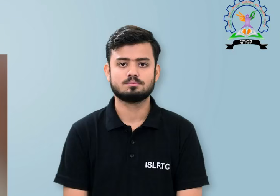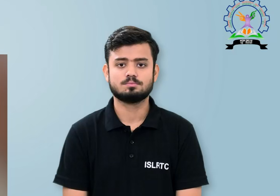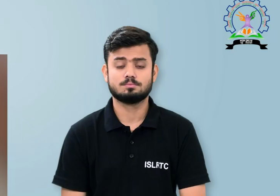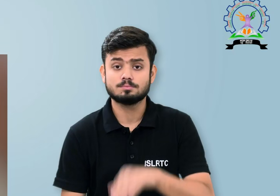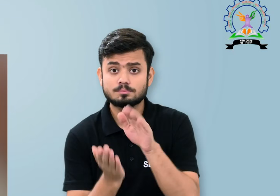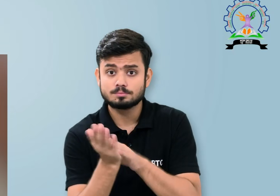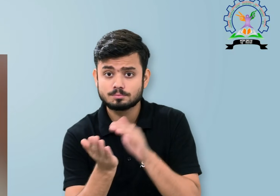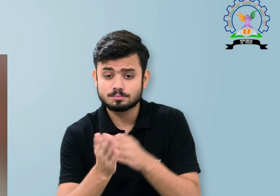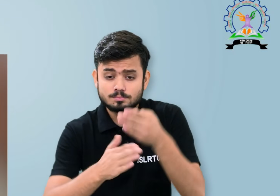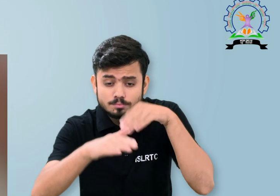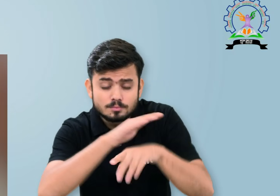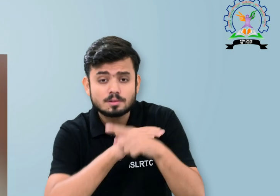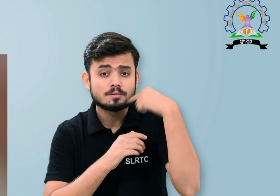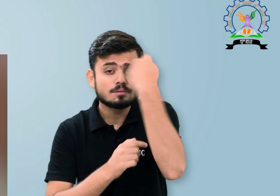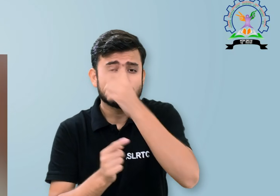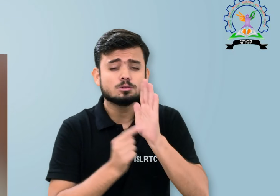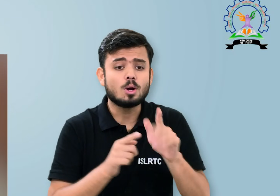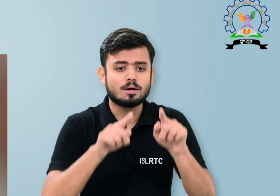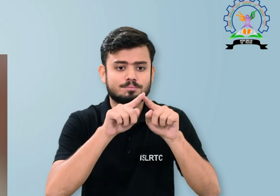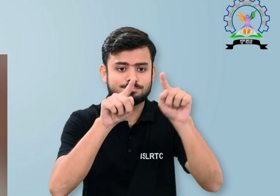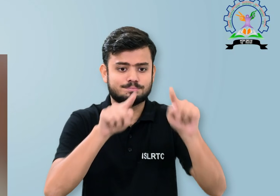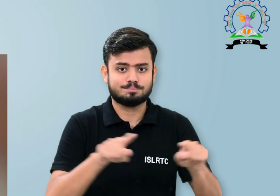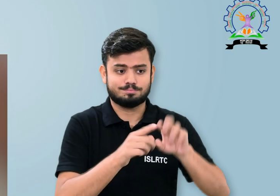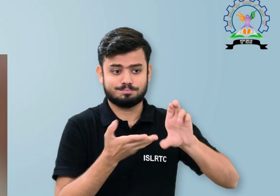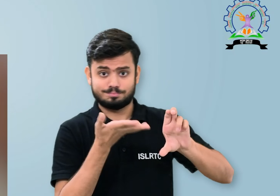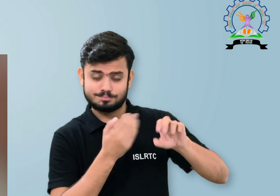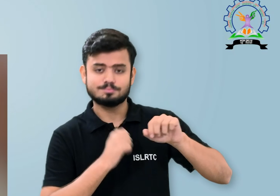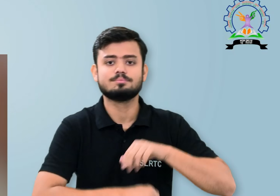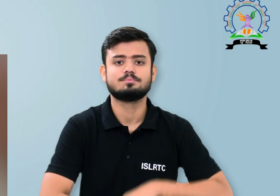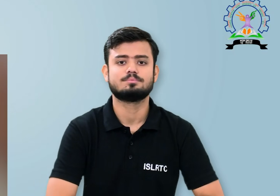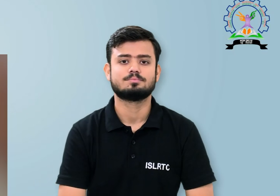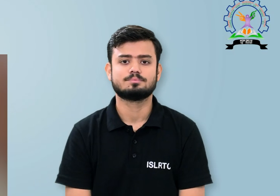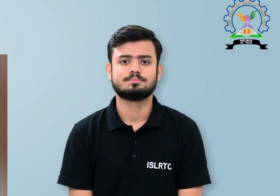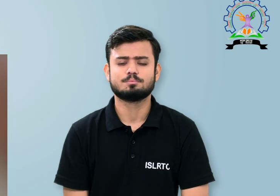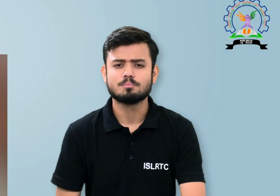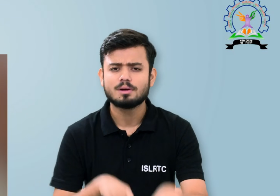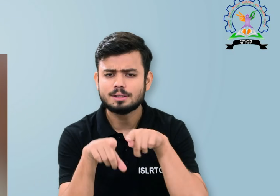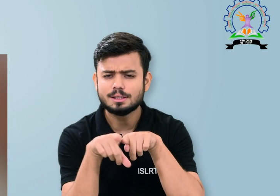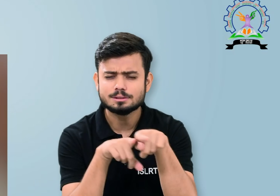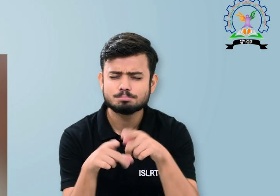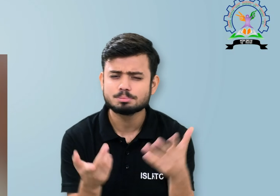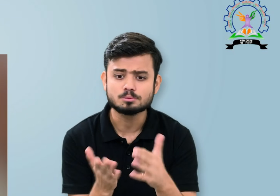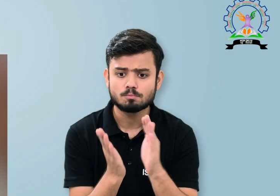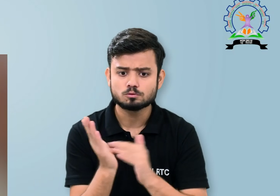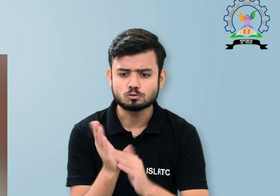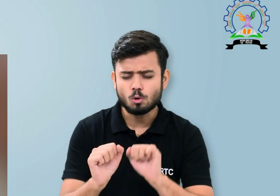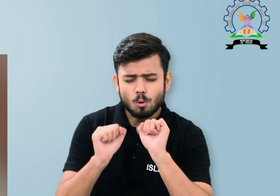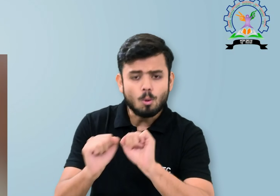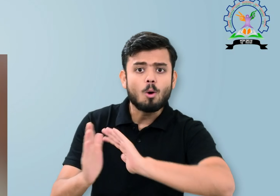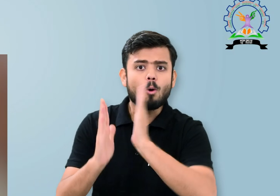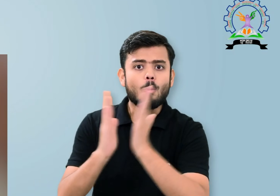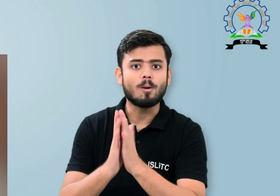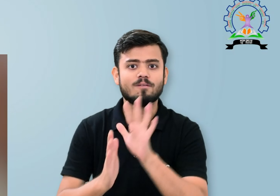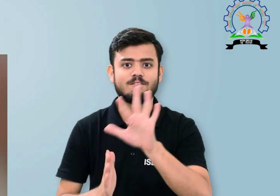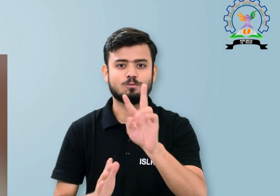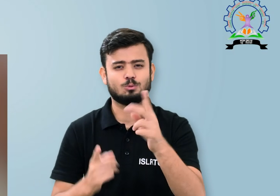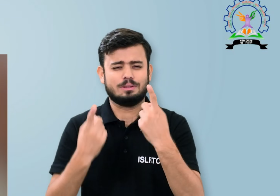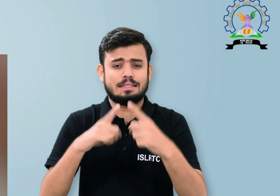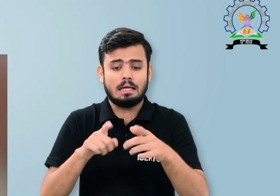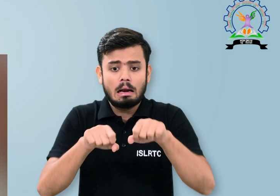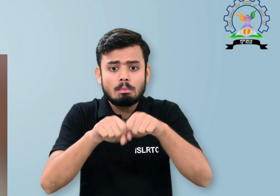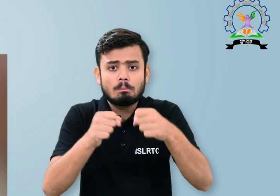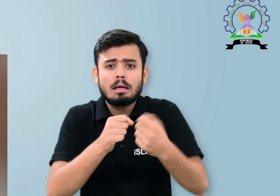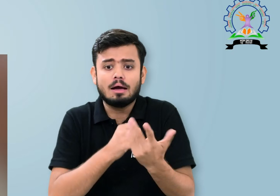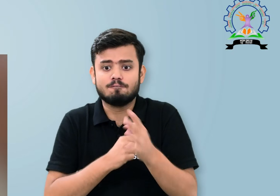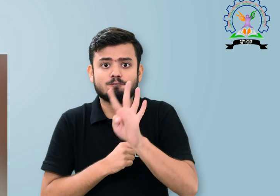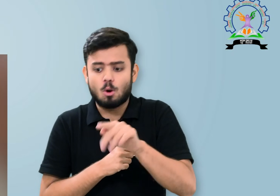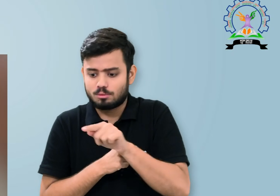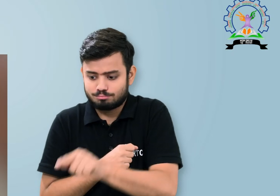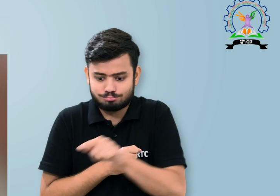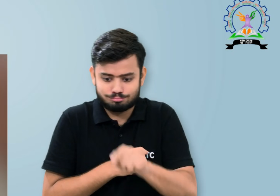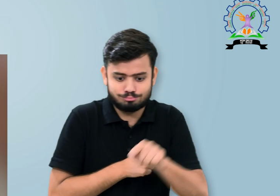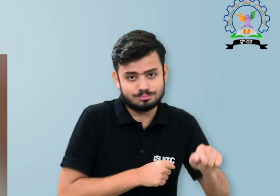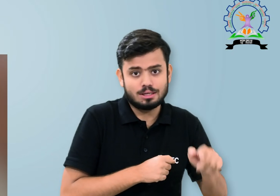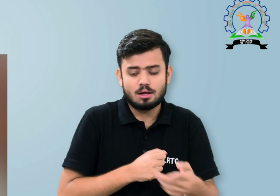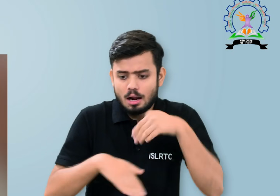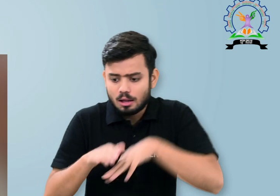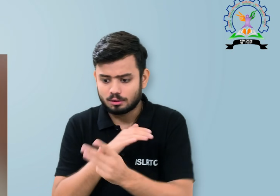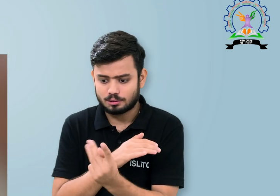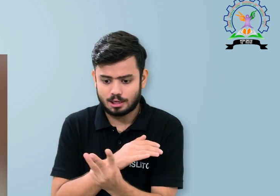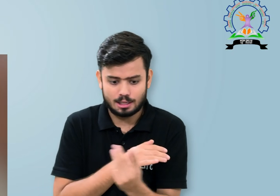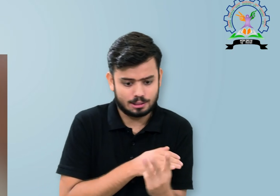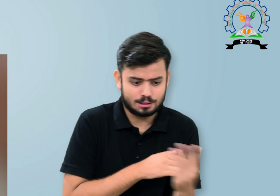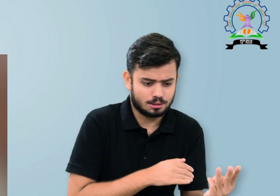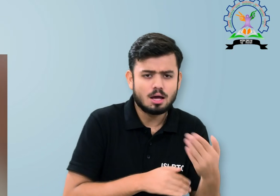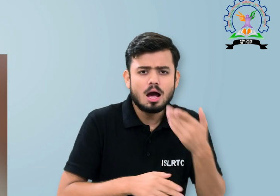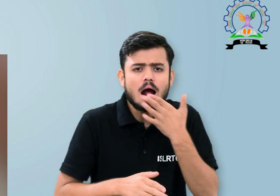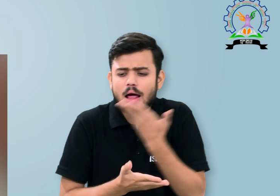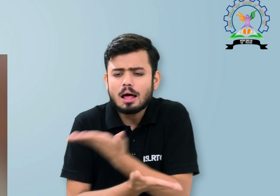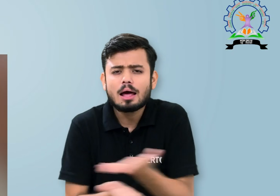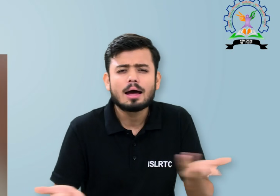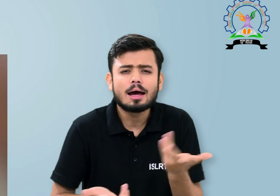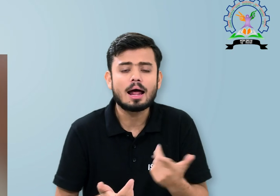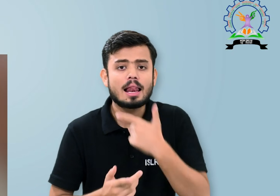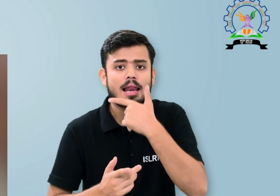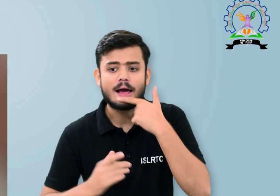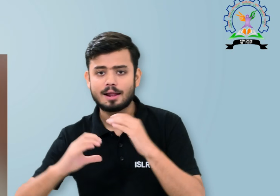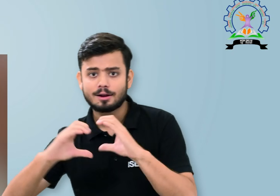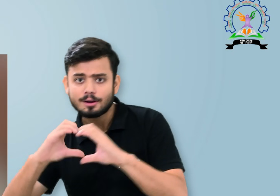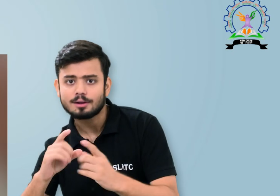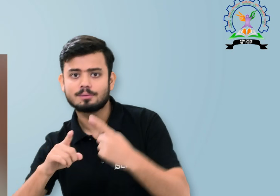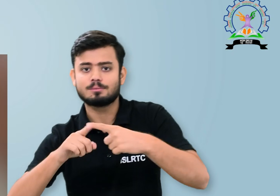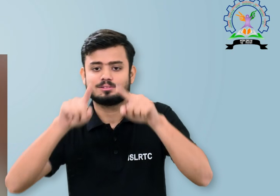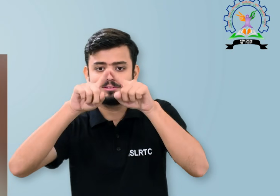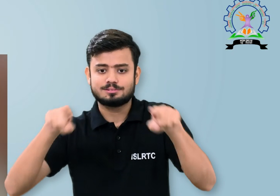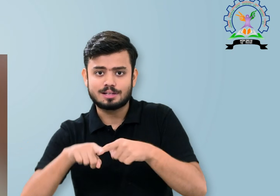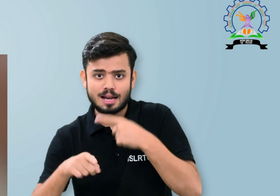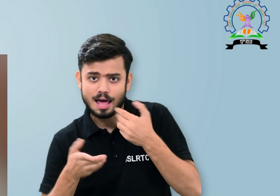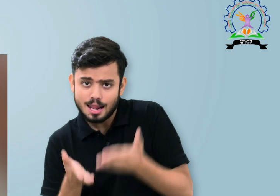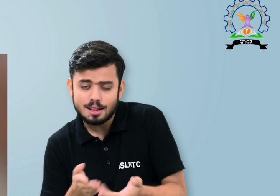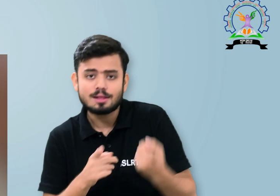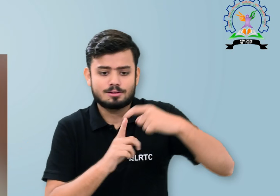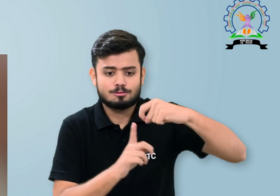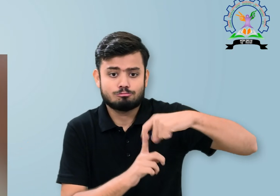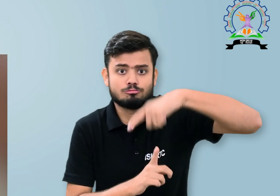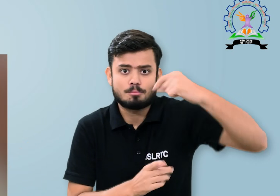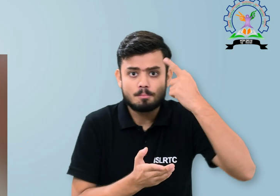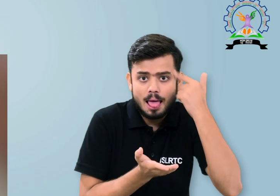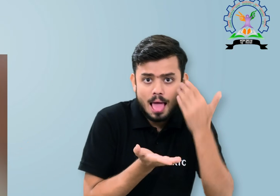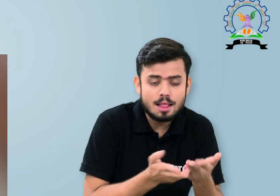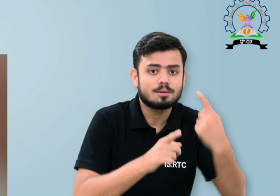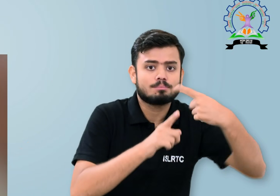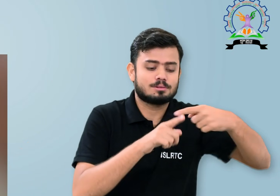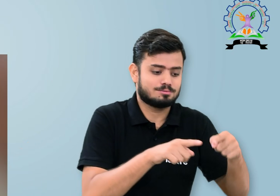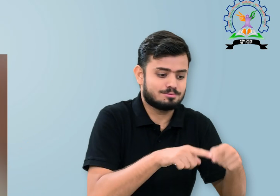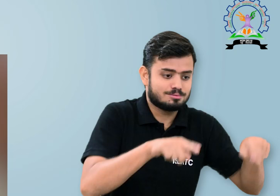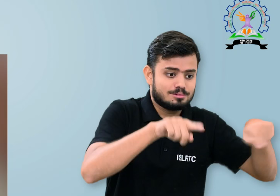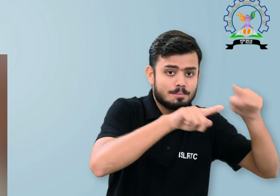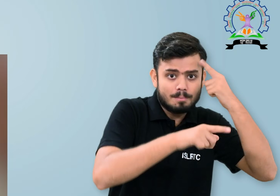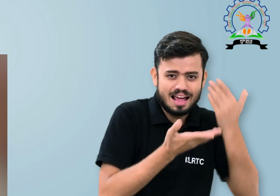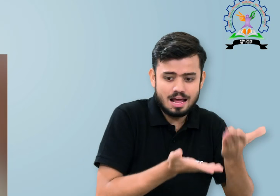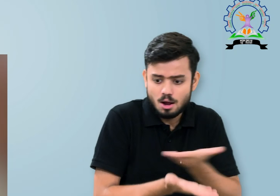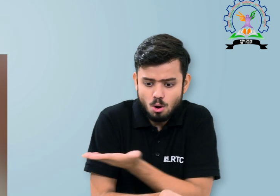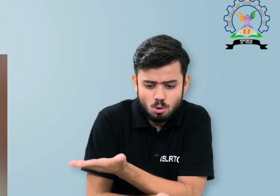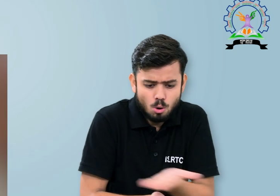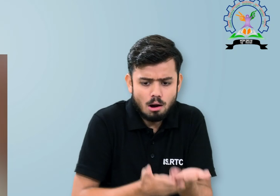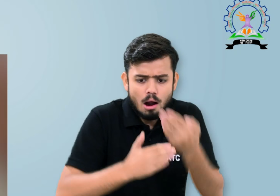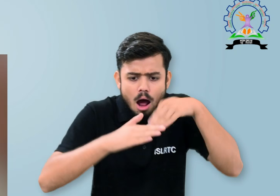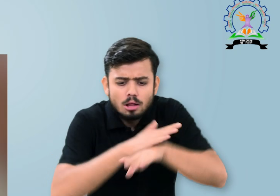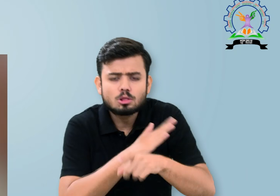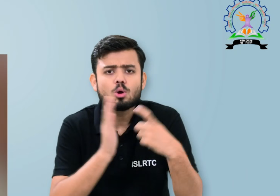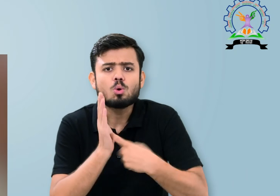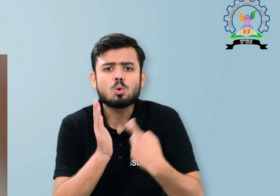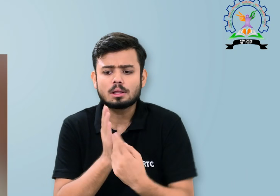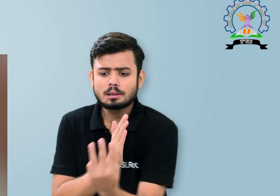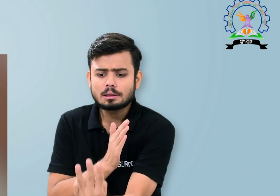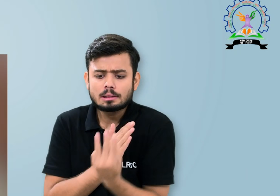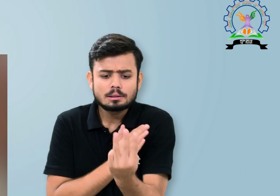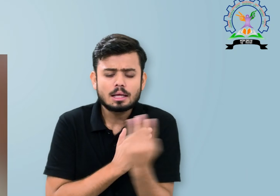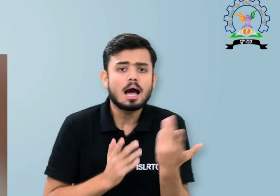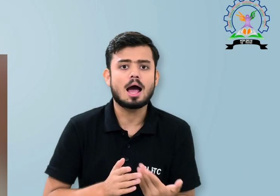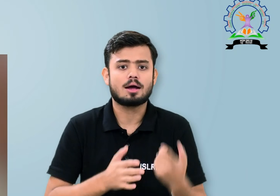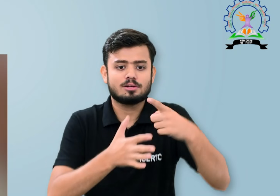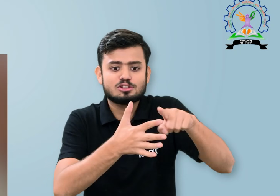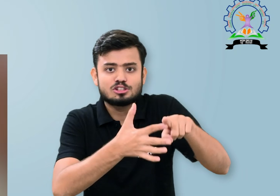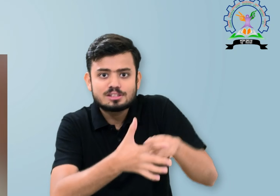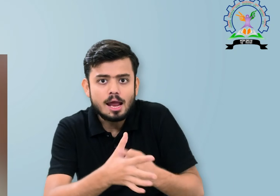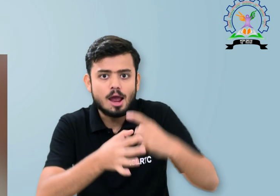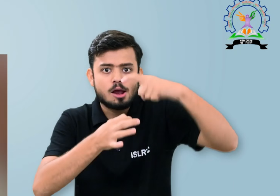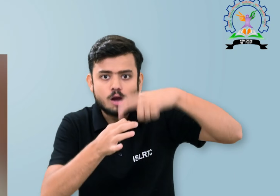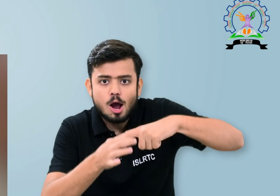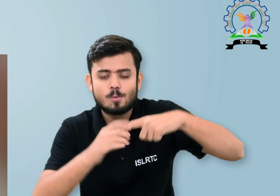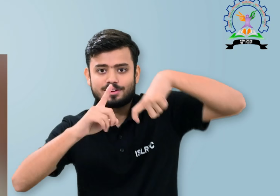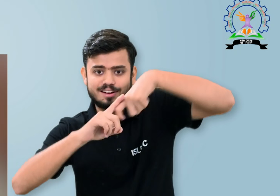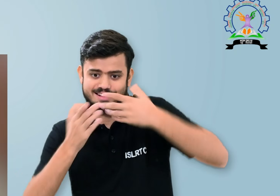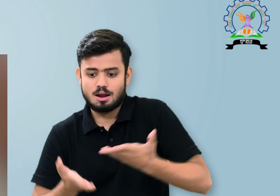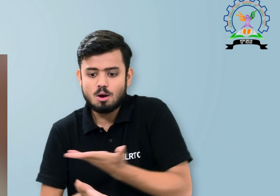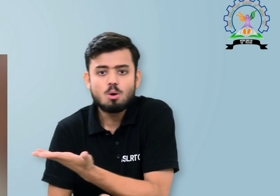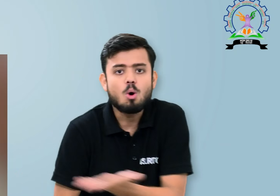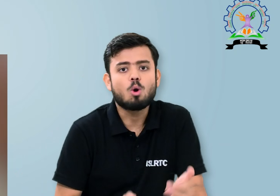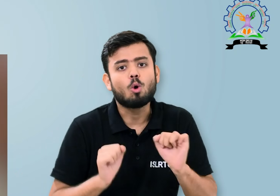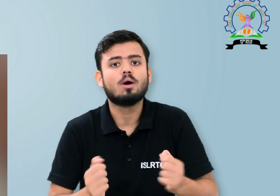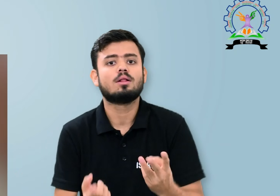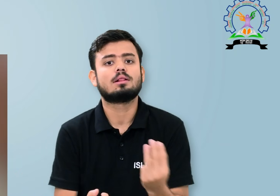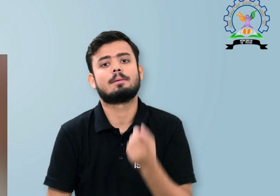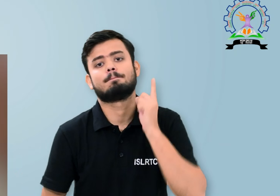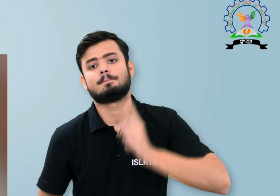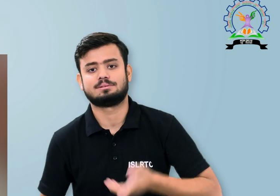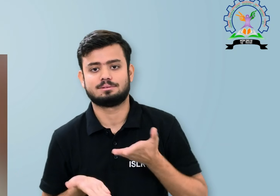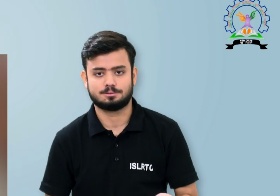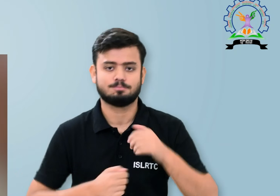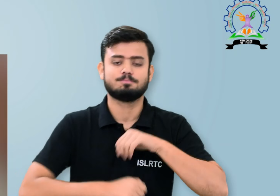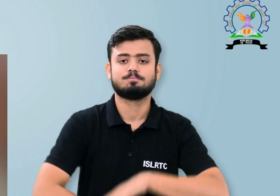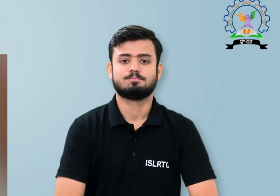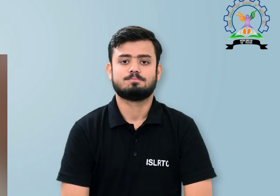Face Cards Face cards are the cards in each suit that feature a picture of a person. In a standard deck, the face cards are the King, Queen, and Jack of each suit (spades, hearts, diamonds, and clubs).